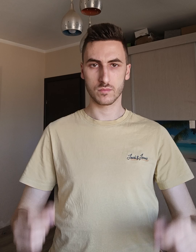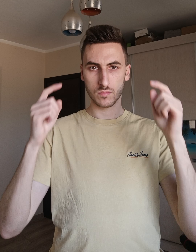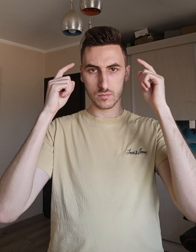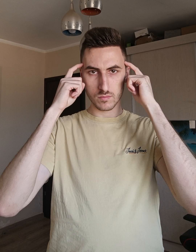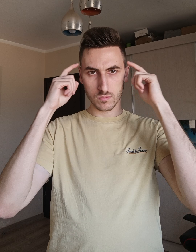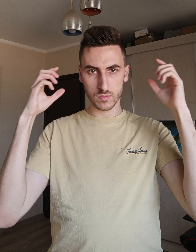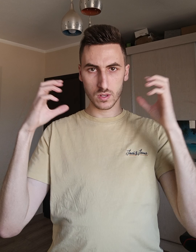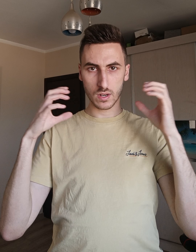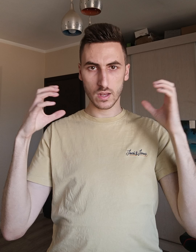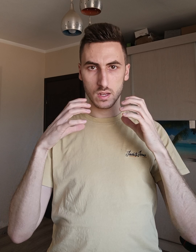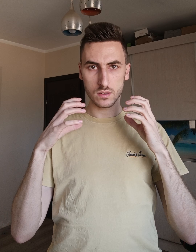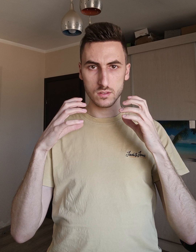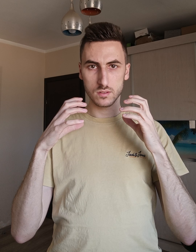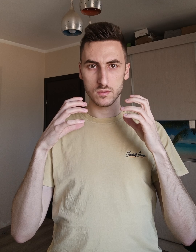לחוץ